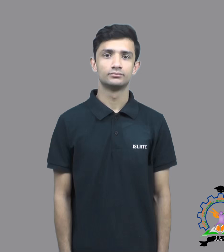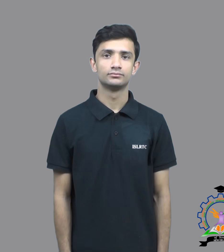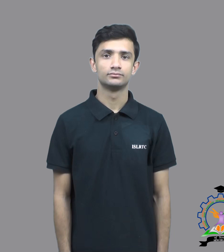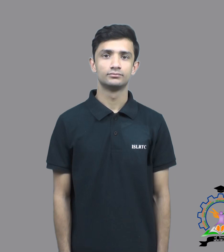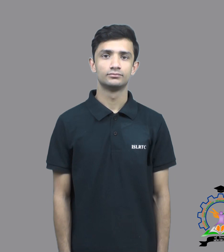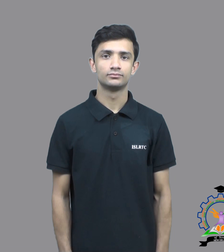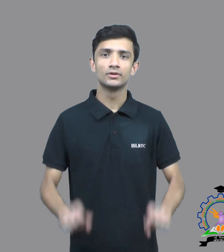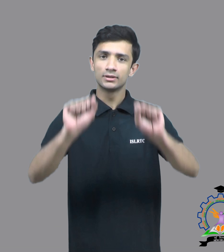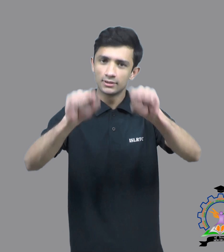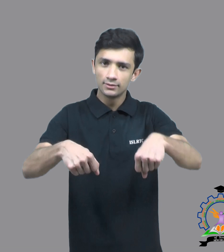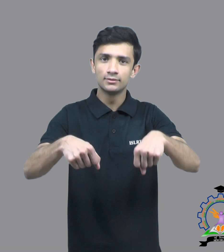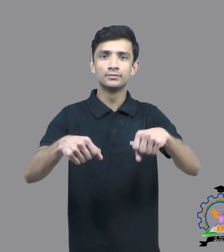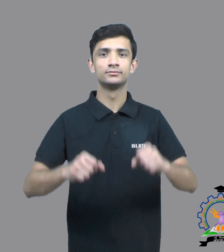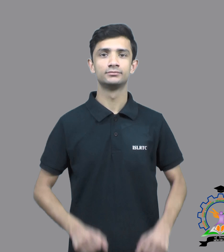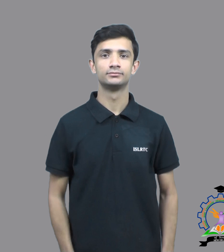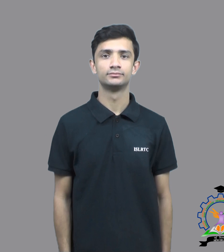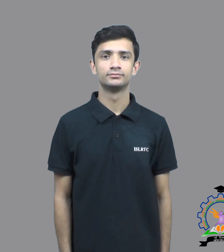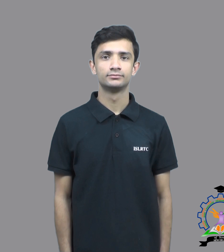Able Can